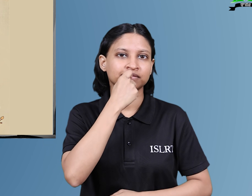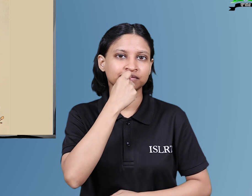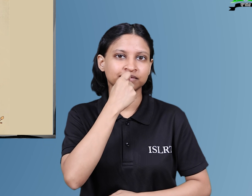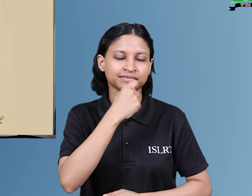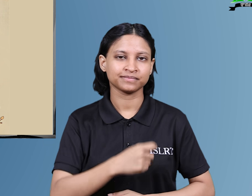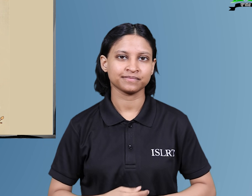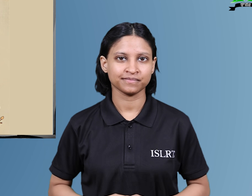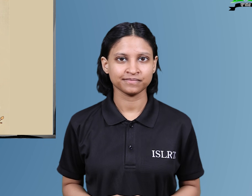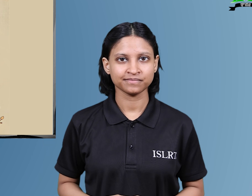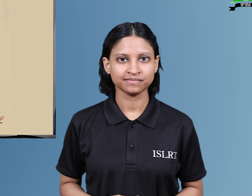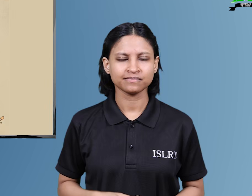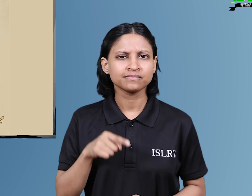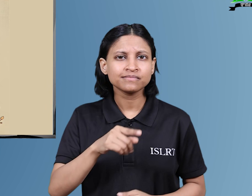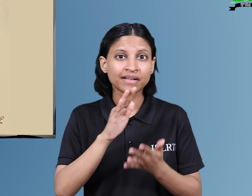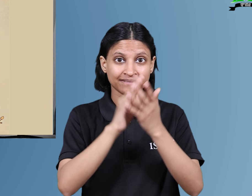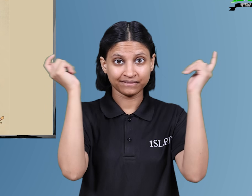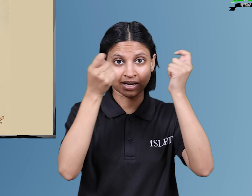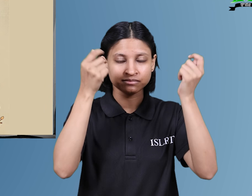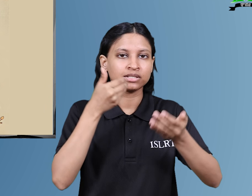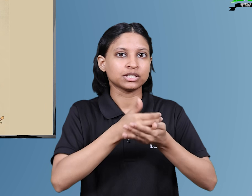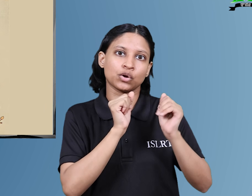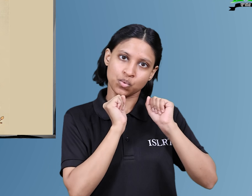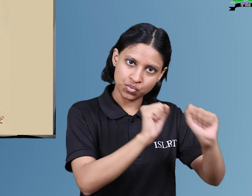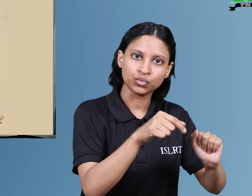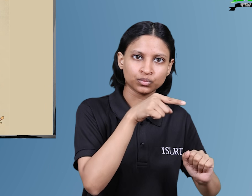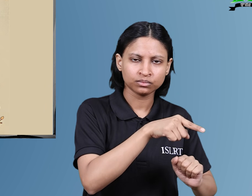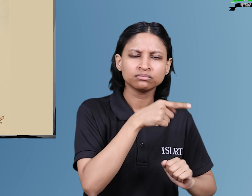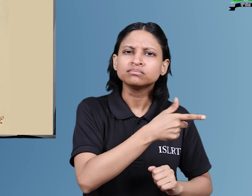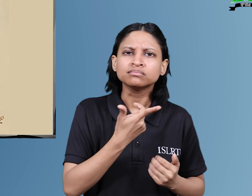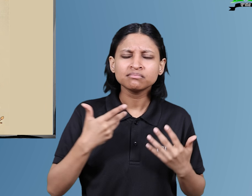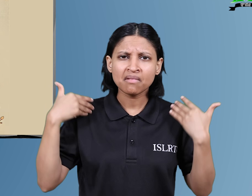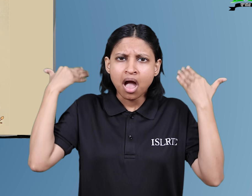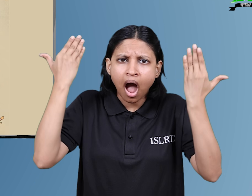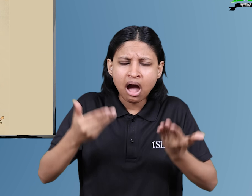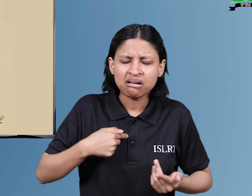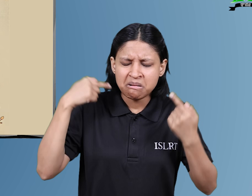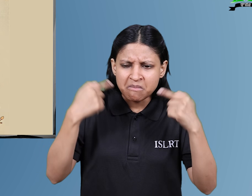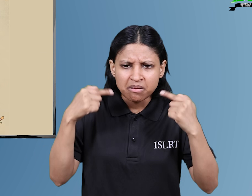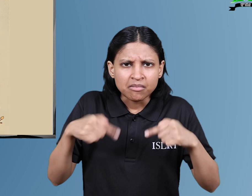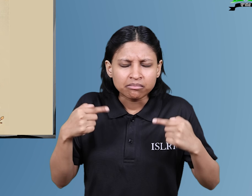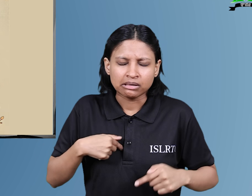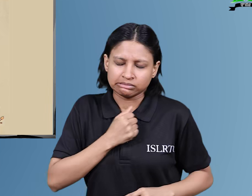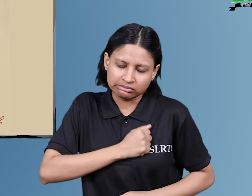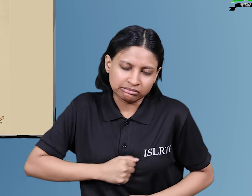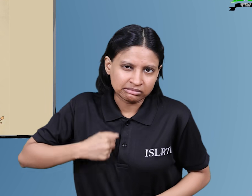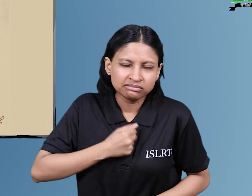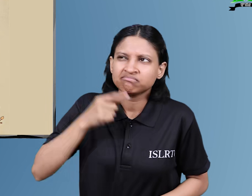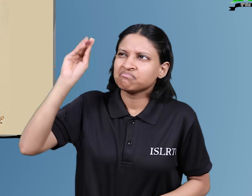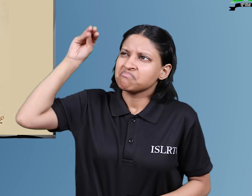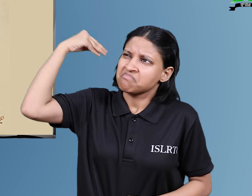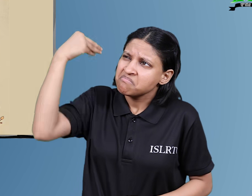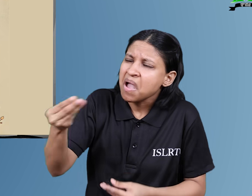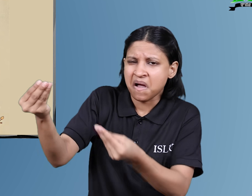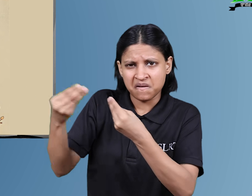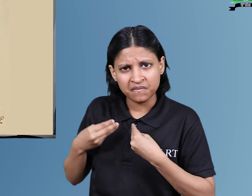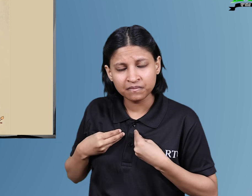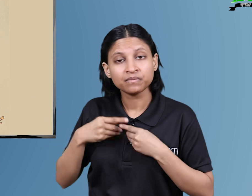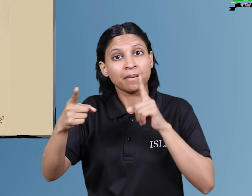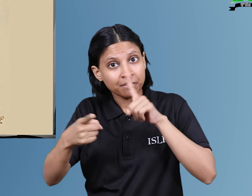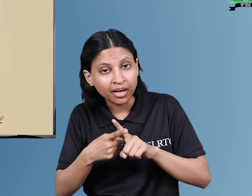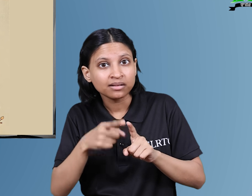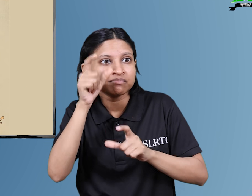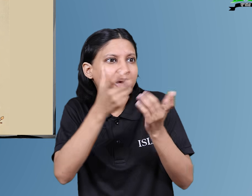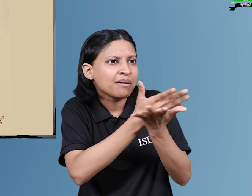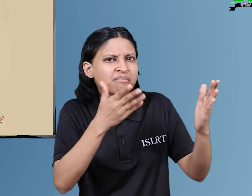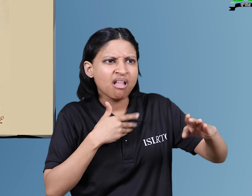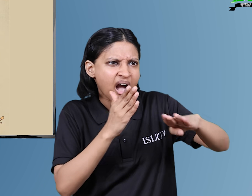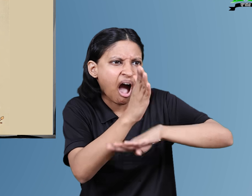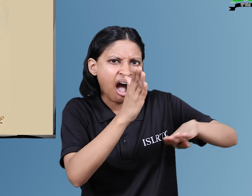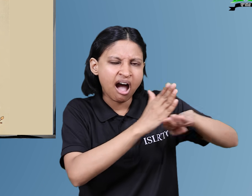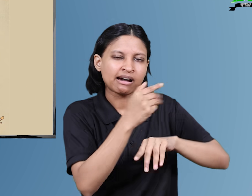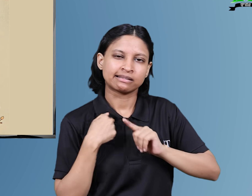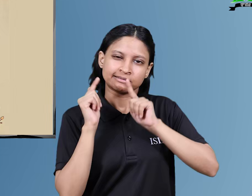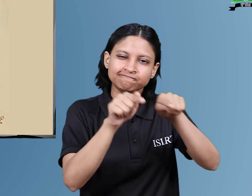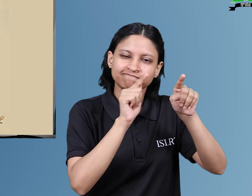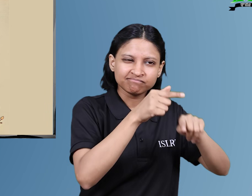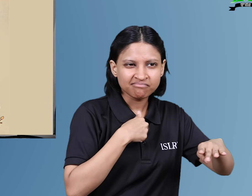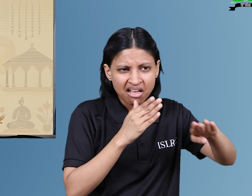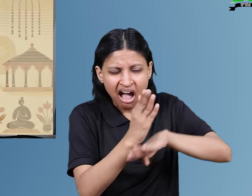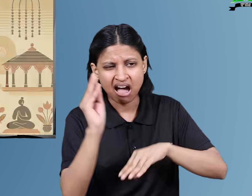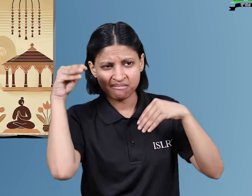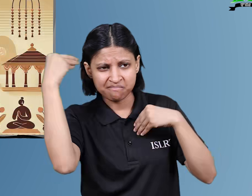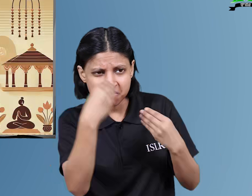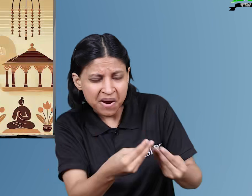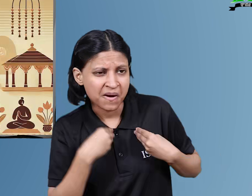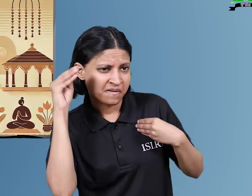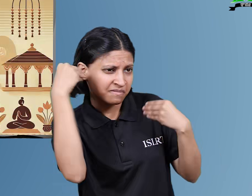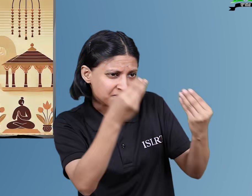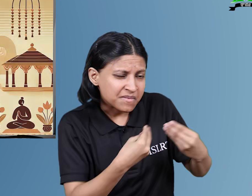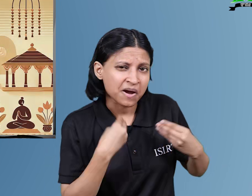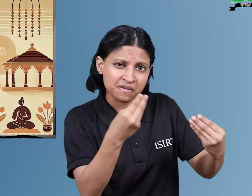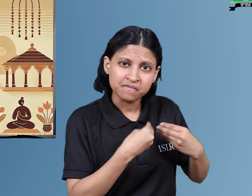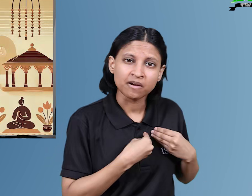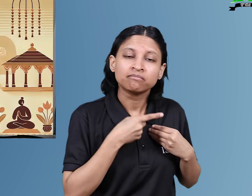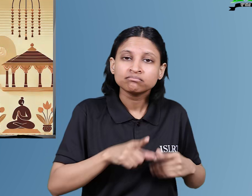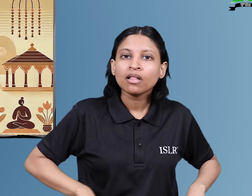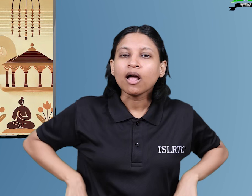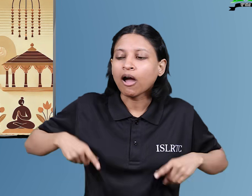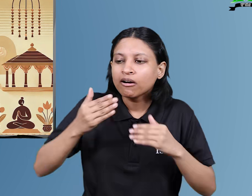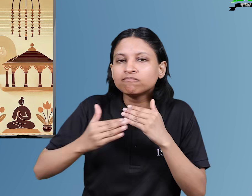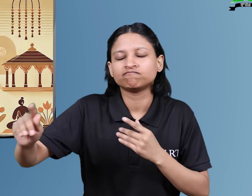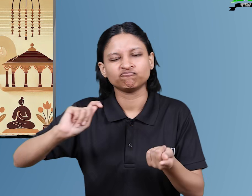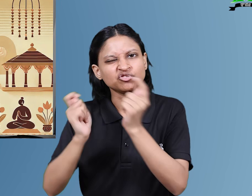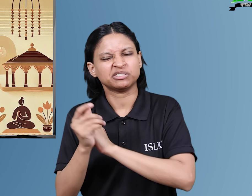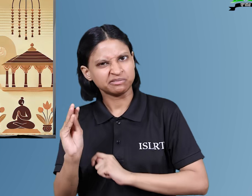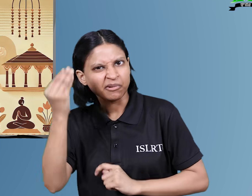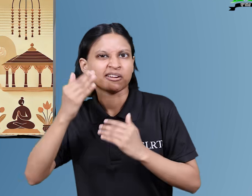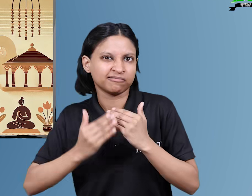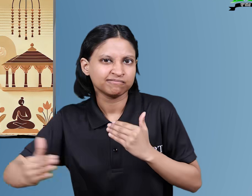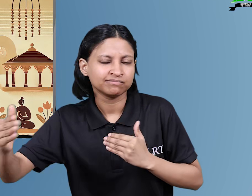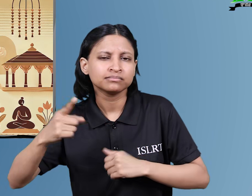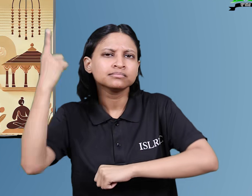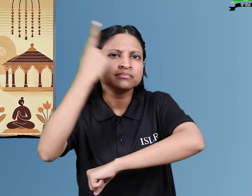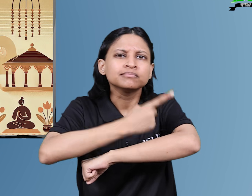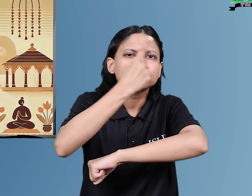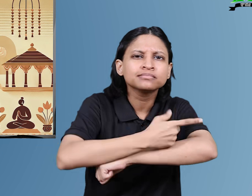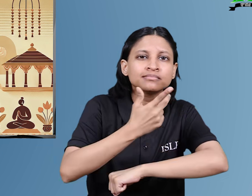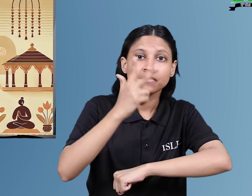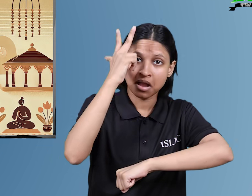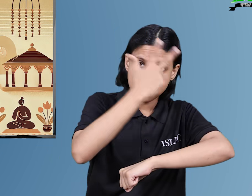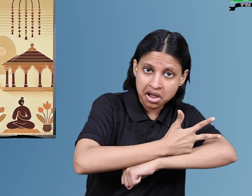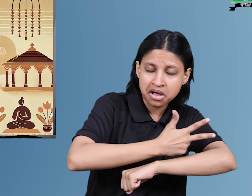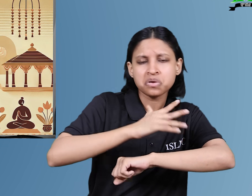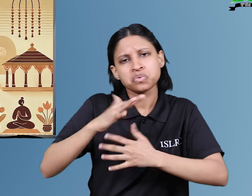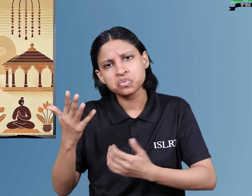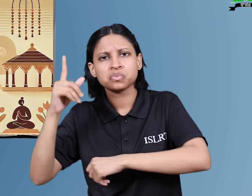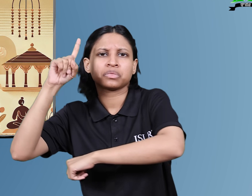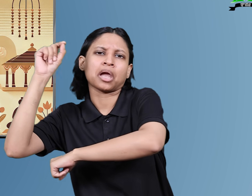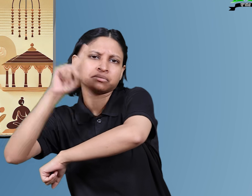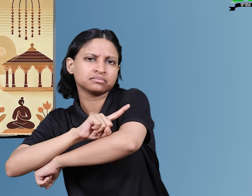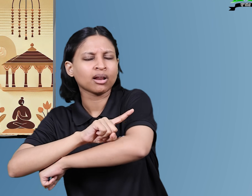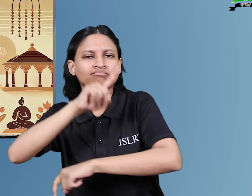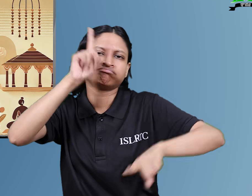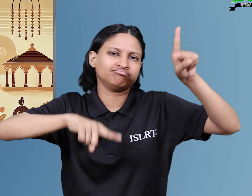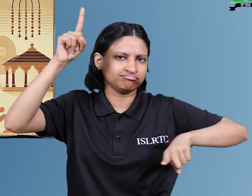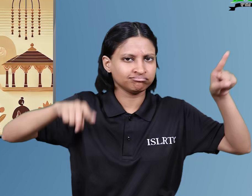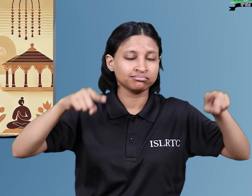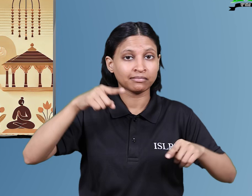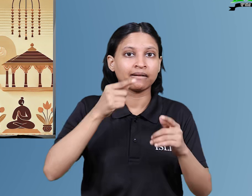Paryushana Shana is a Jain festival during which people repent for their mistakes and seek forgiveness from God, family, friends, and anyone they may have wronged. Focusing on being good. The festival is usually observed over a period of eight or ten days, along with regular fasting.